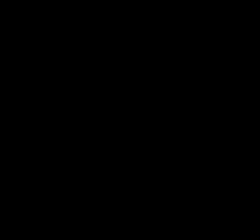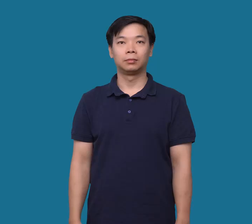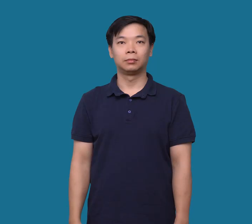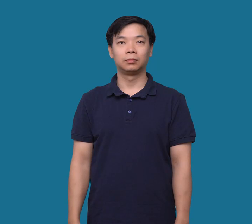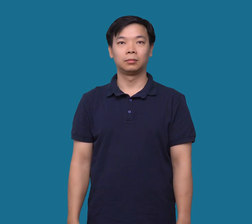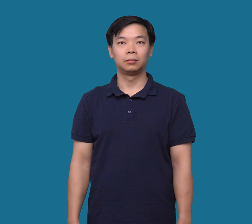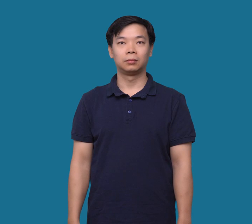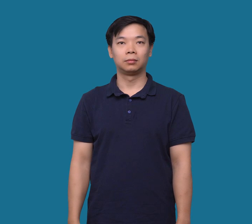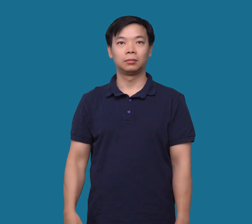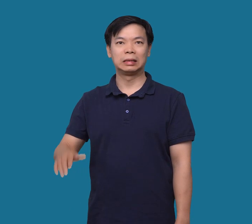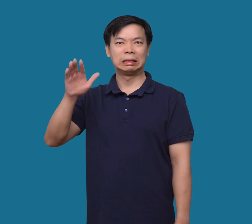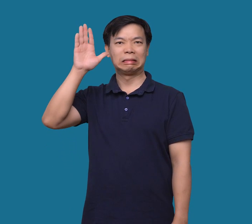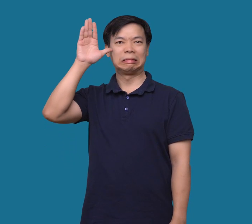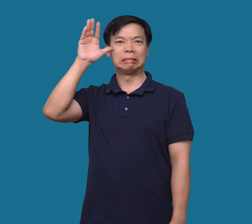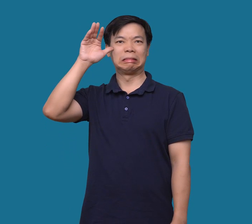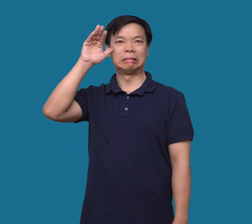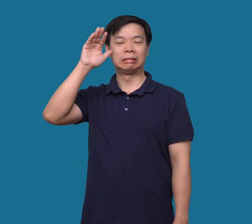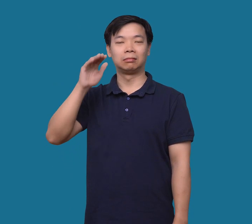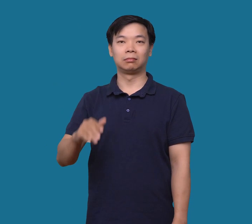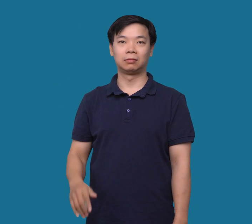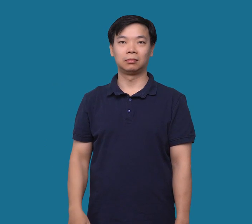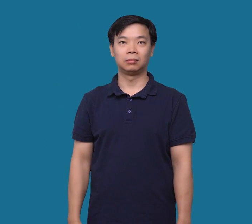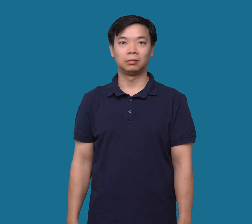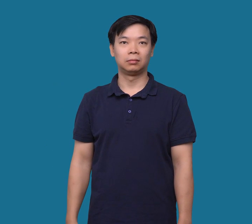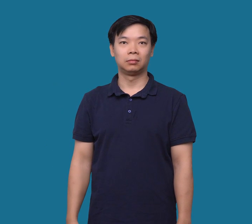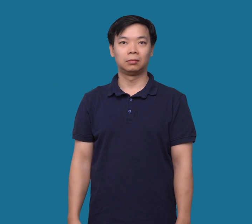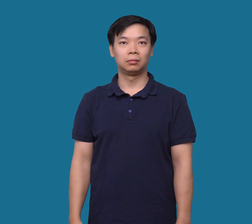xanh xao